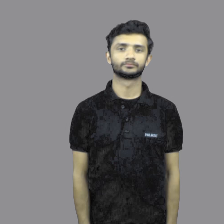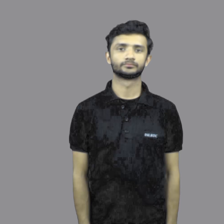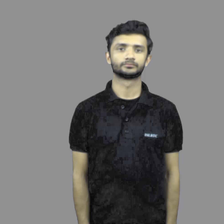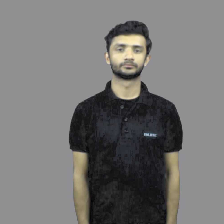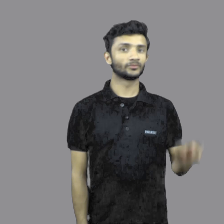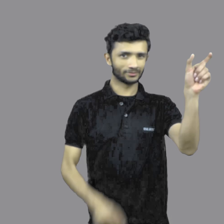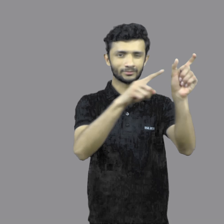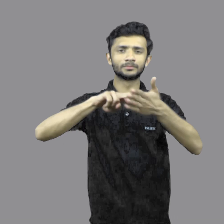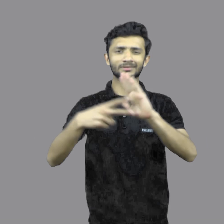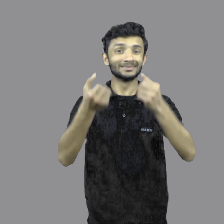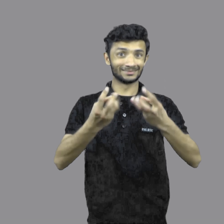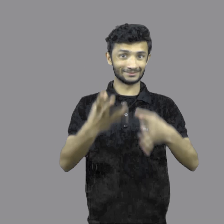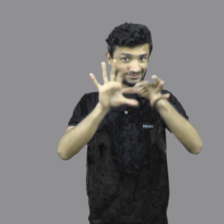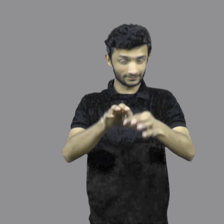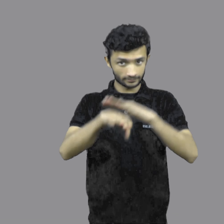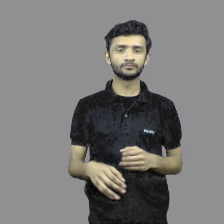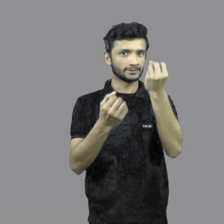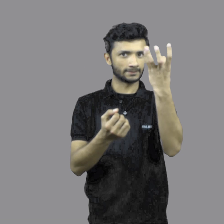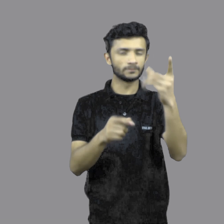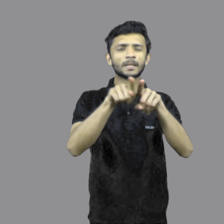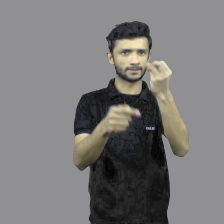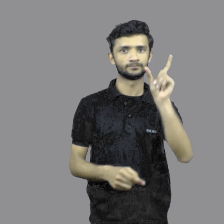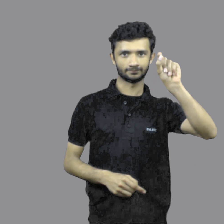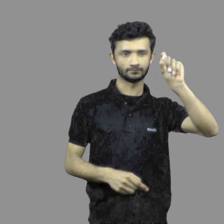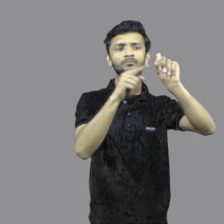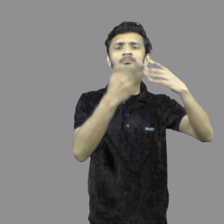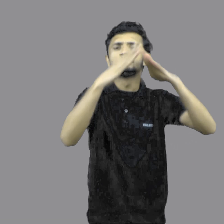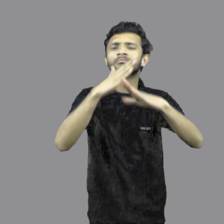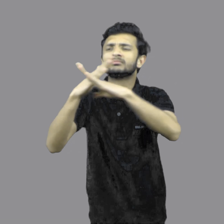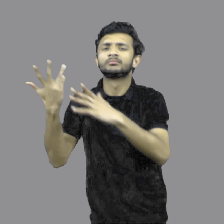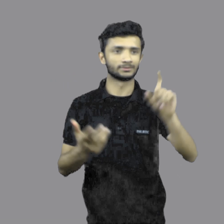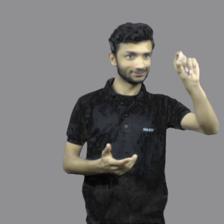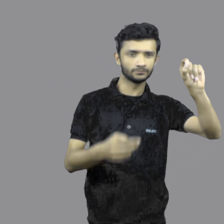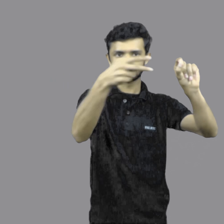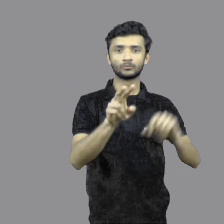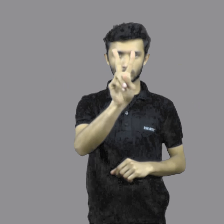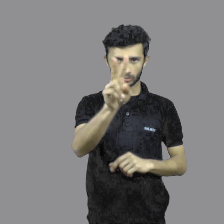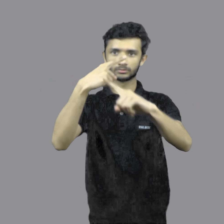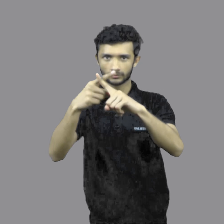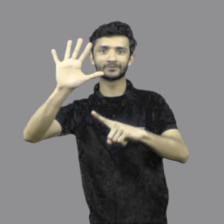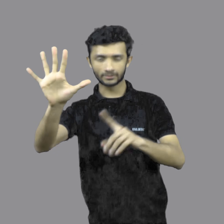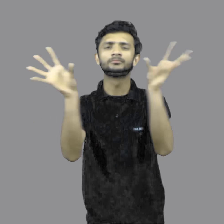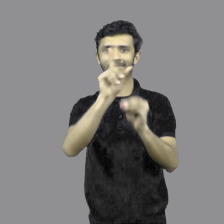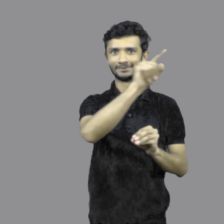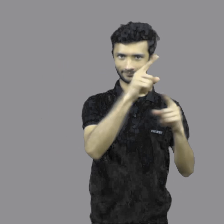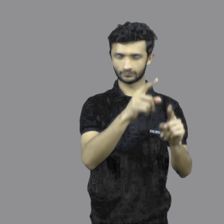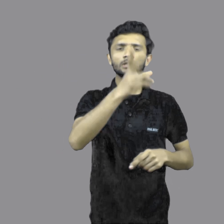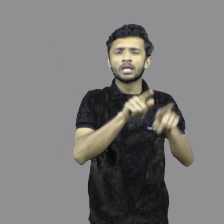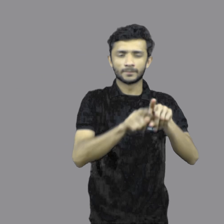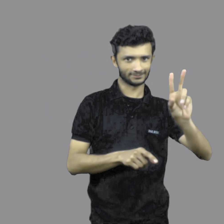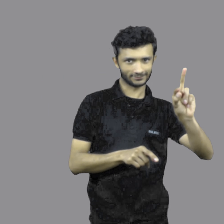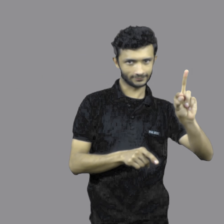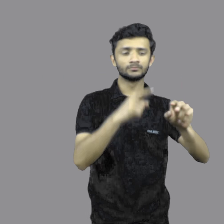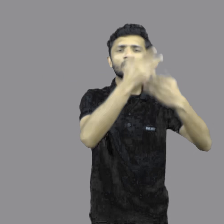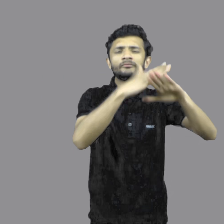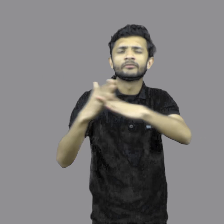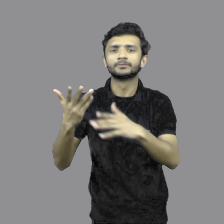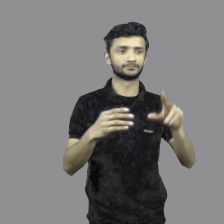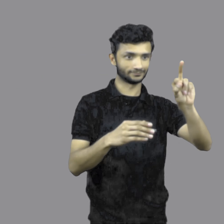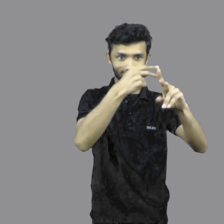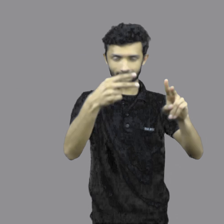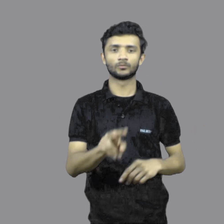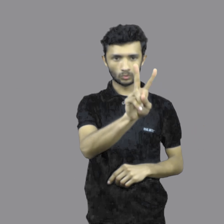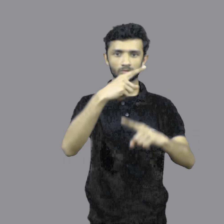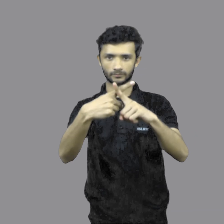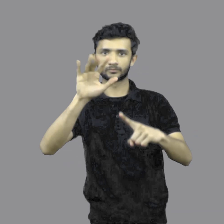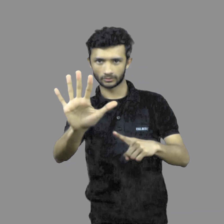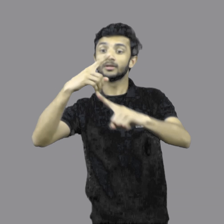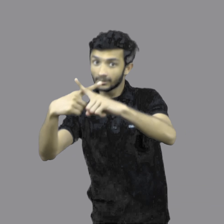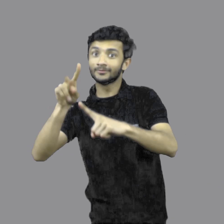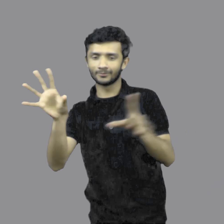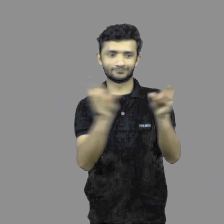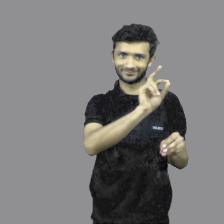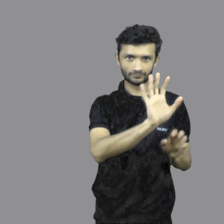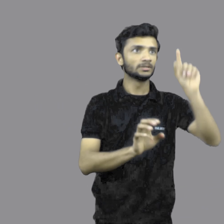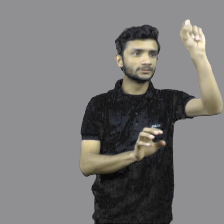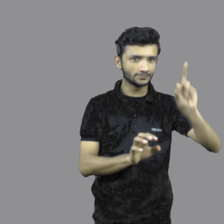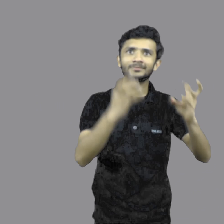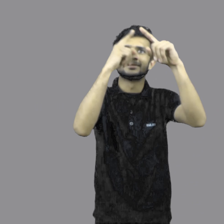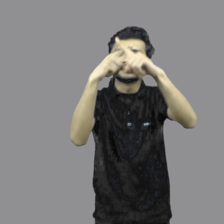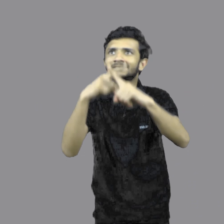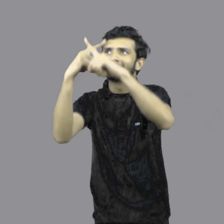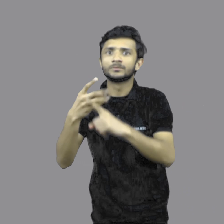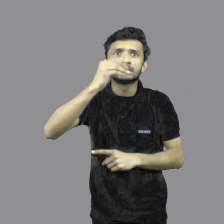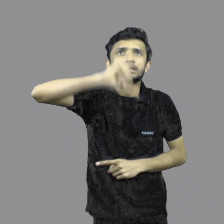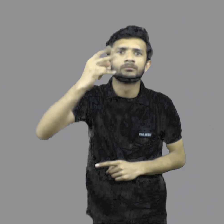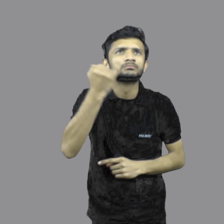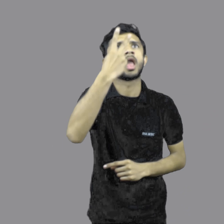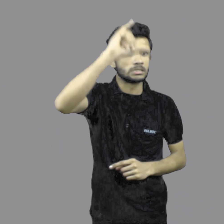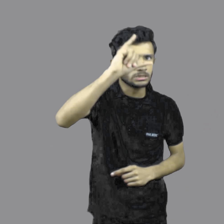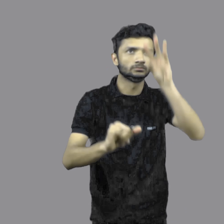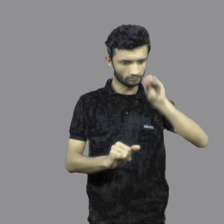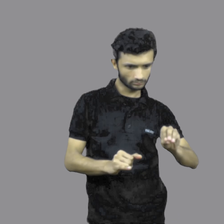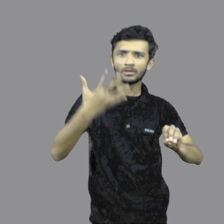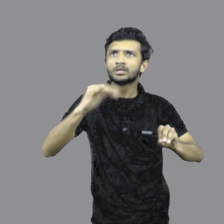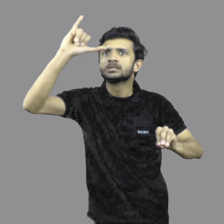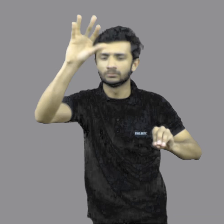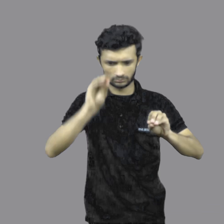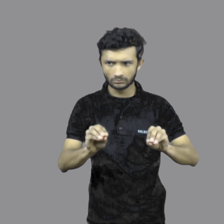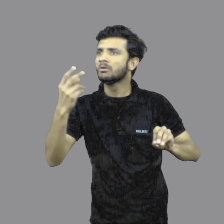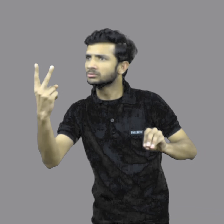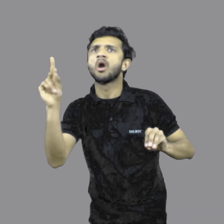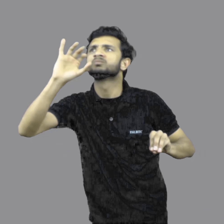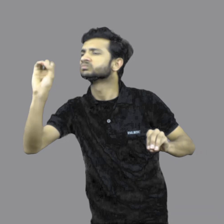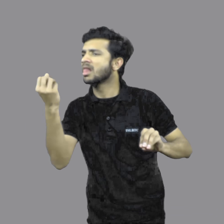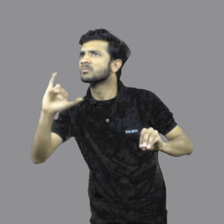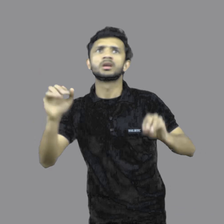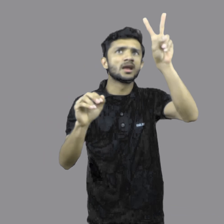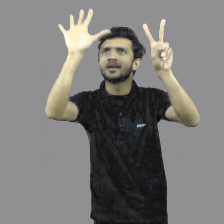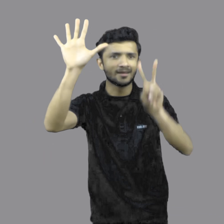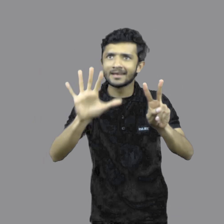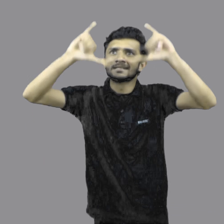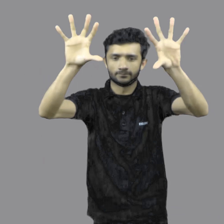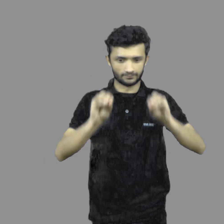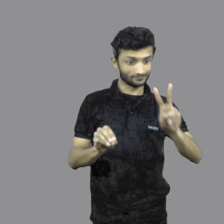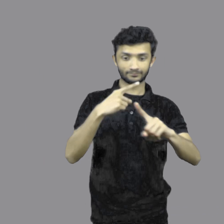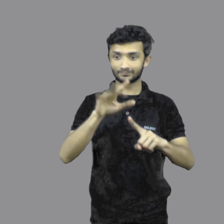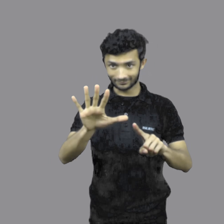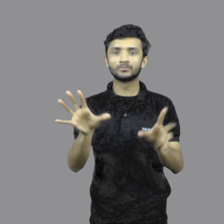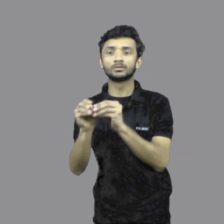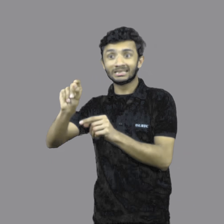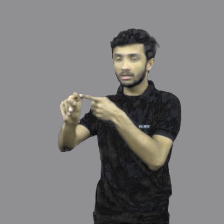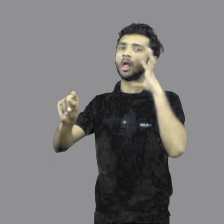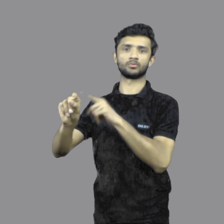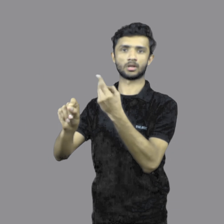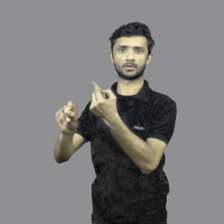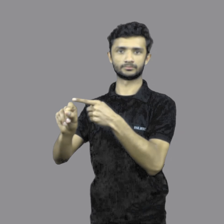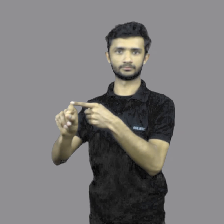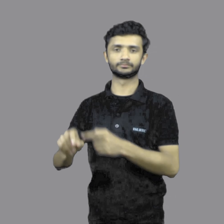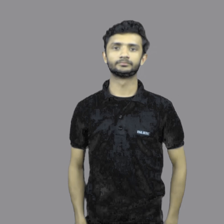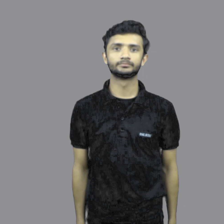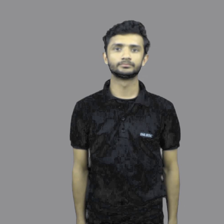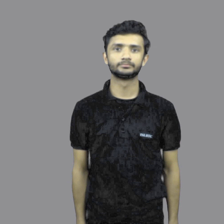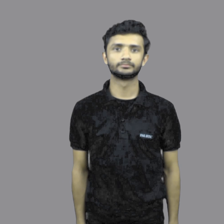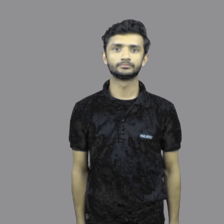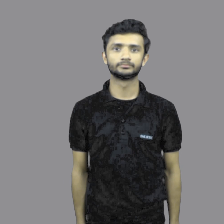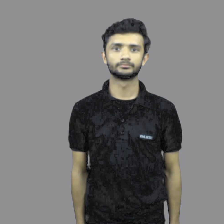Greatest Common Factor